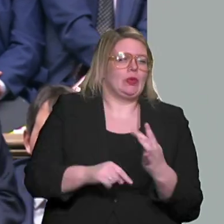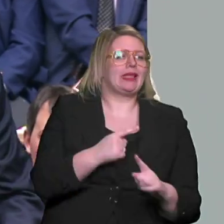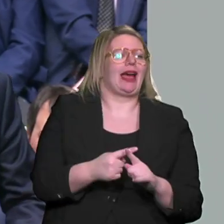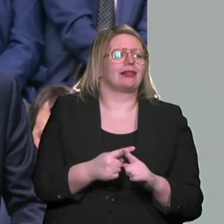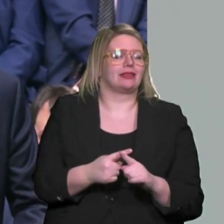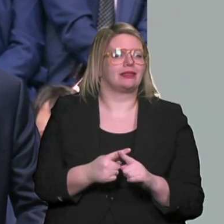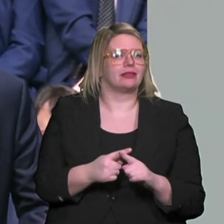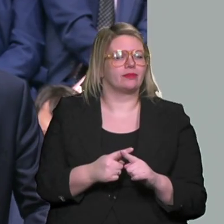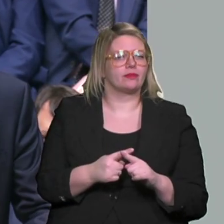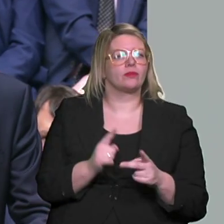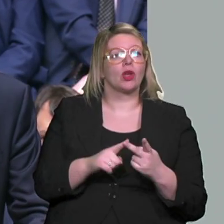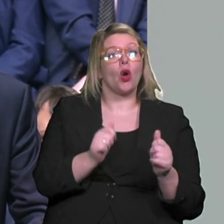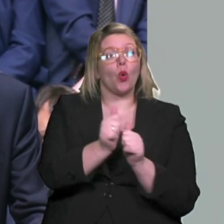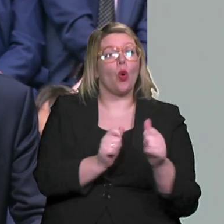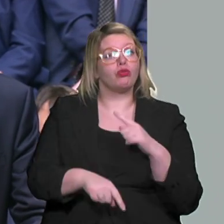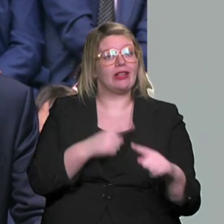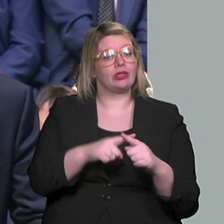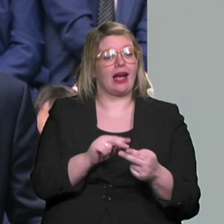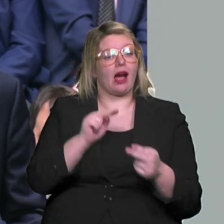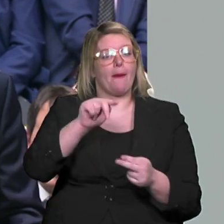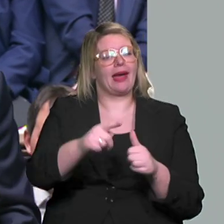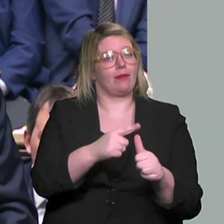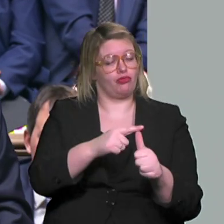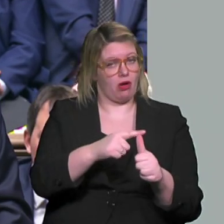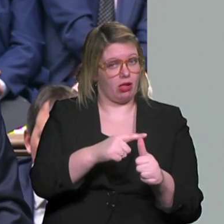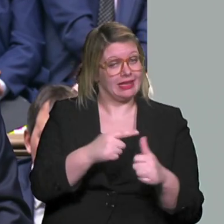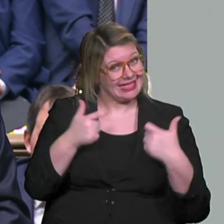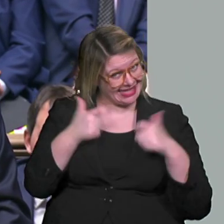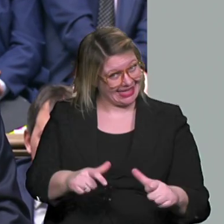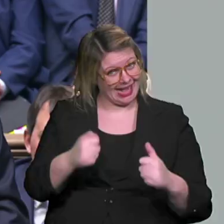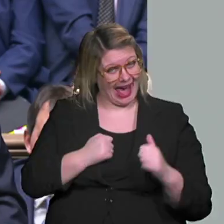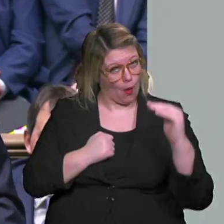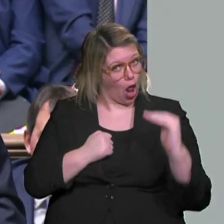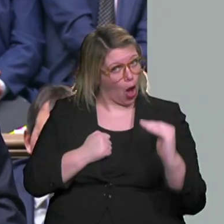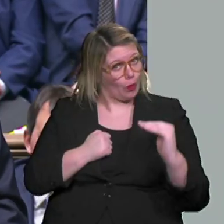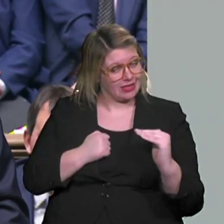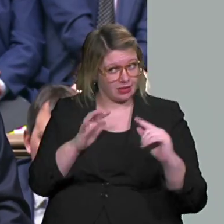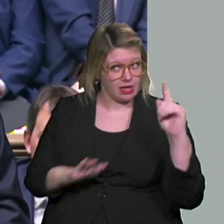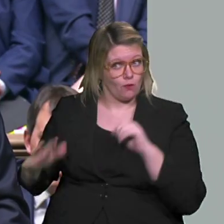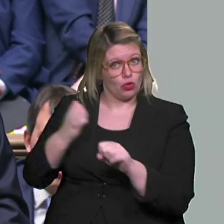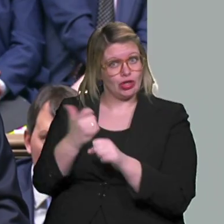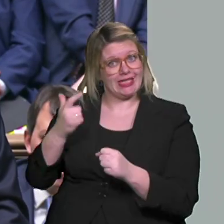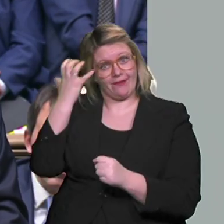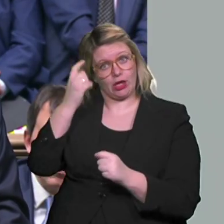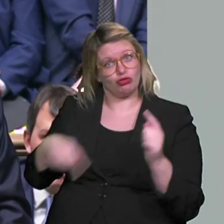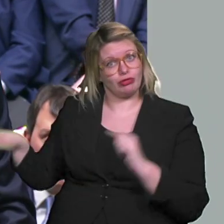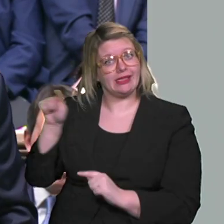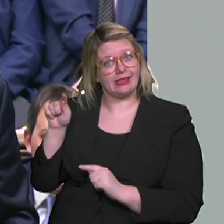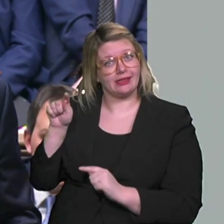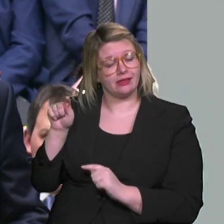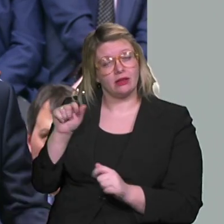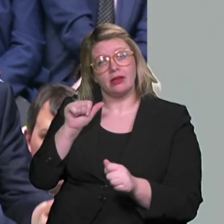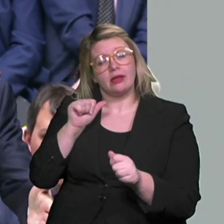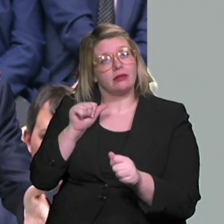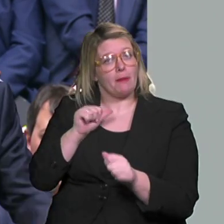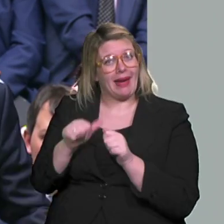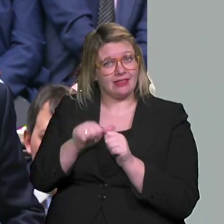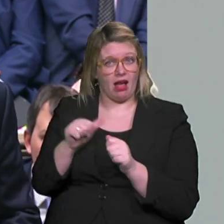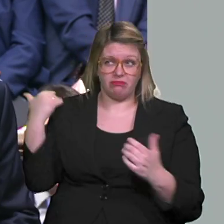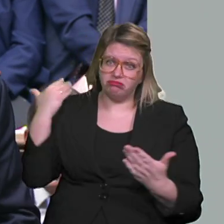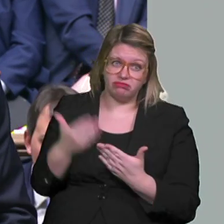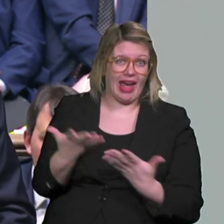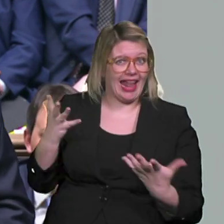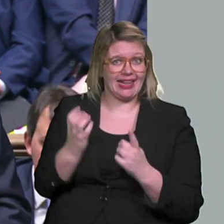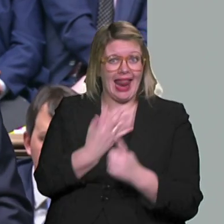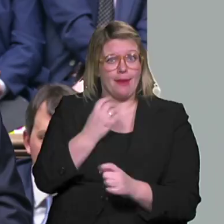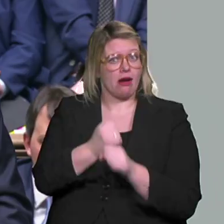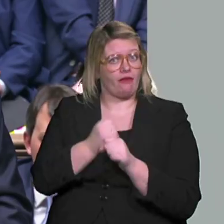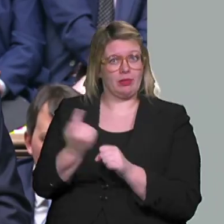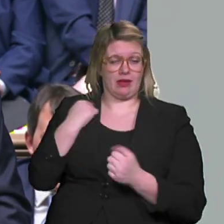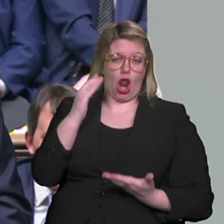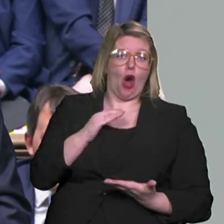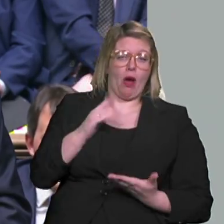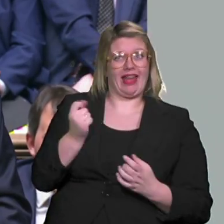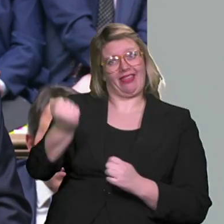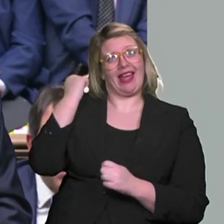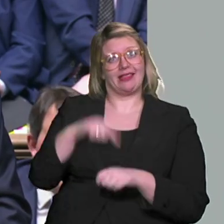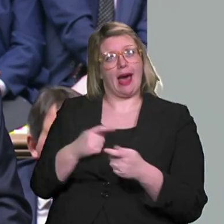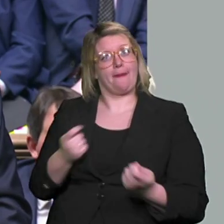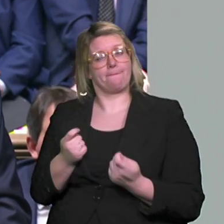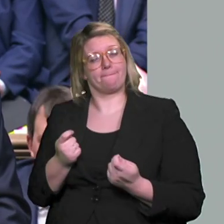Even after the corporation tax rise this April, we will have the lowest headline rate in the G7—lower than any period under the last Labour Government.